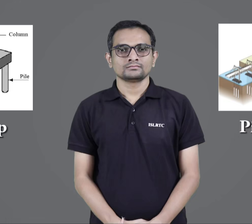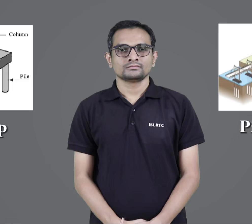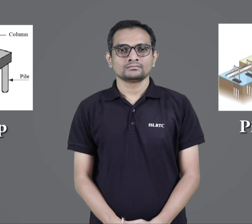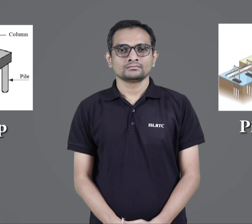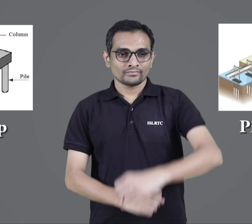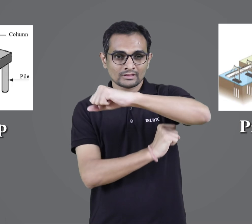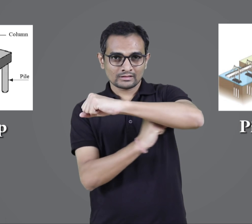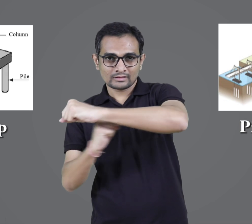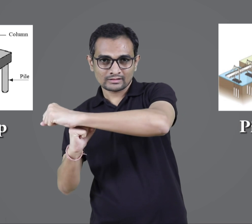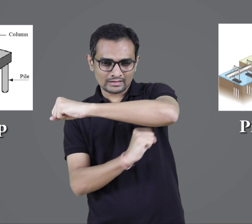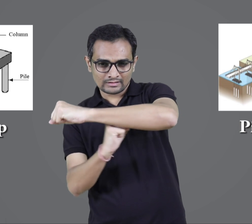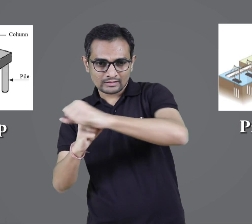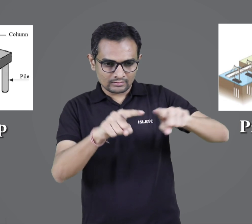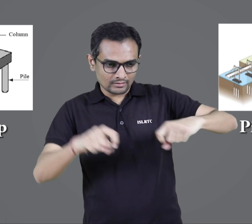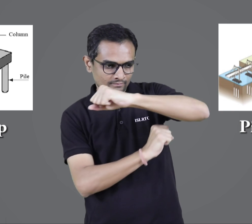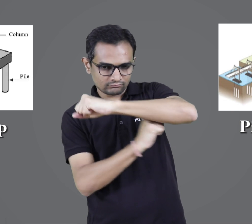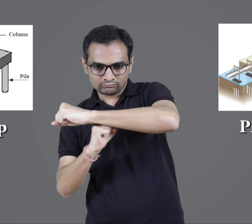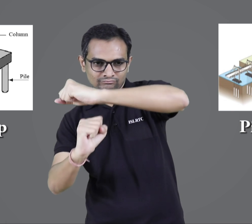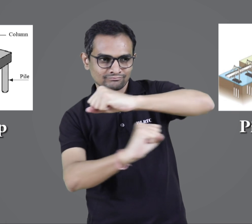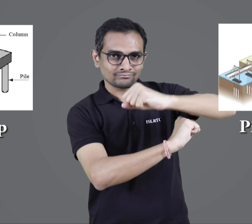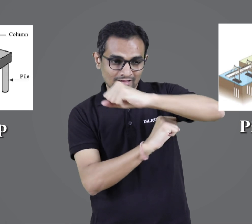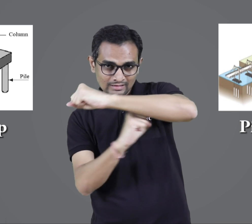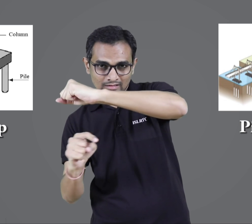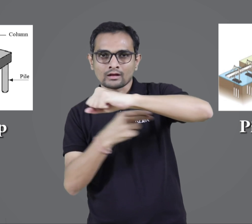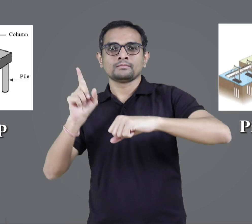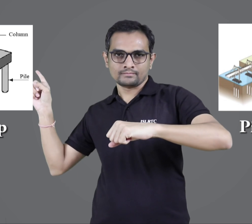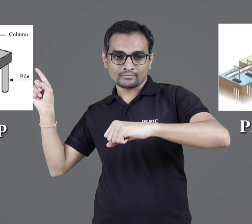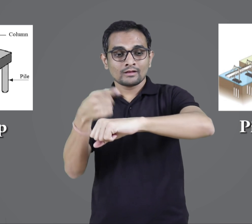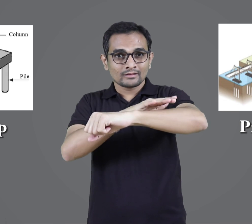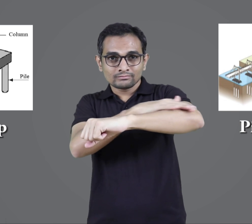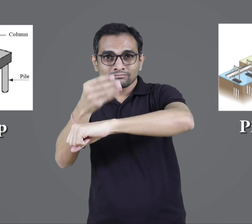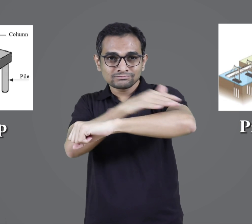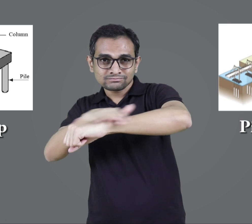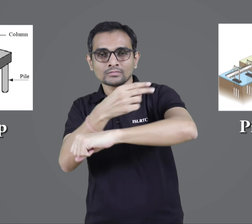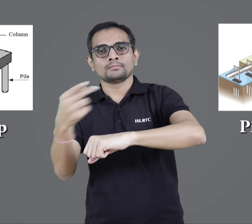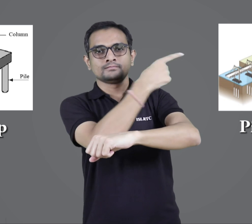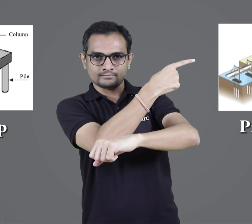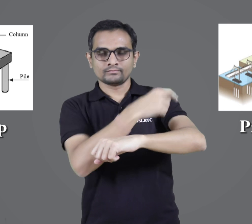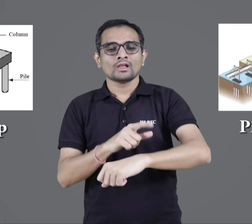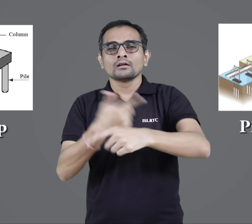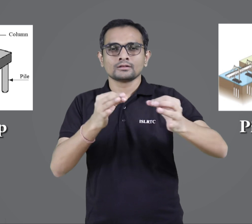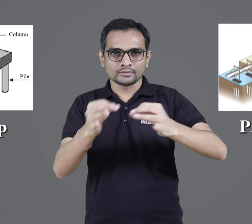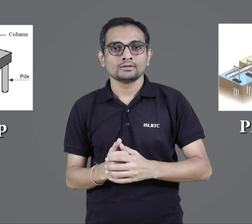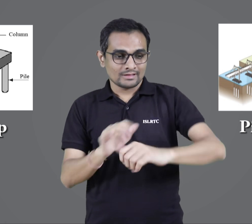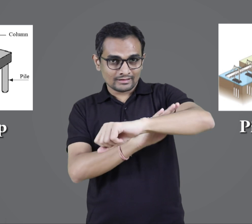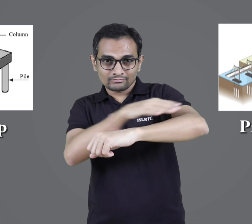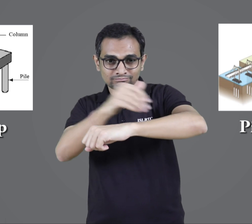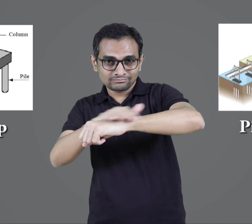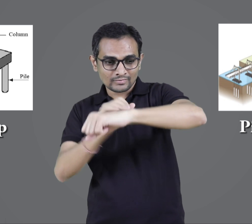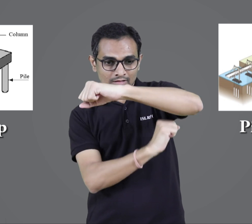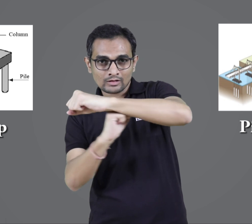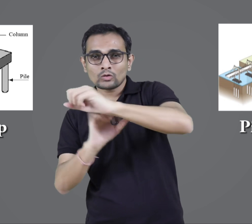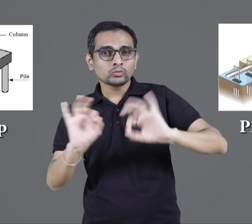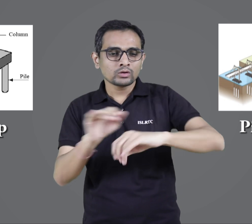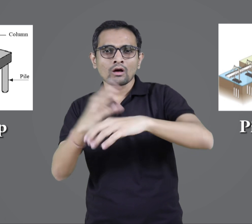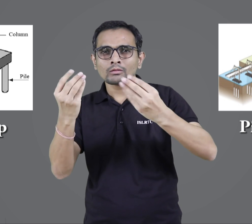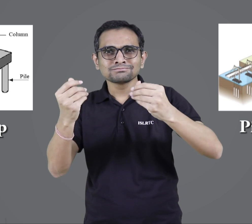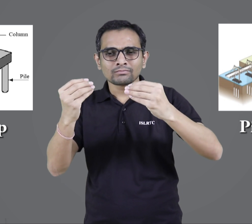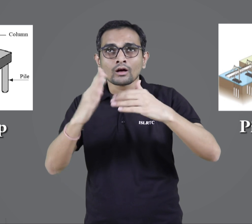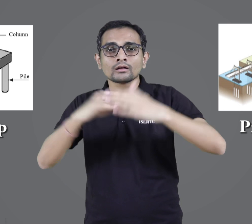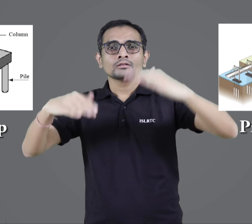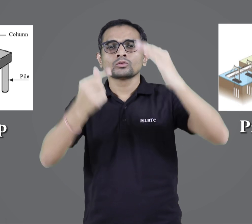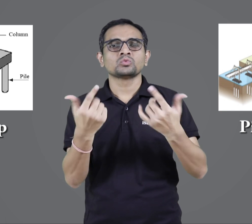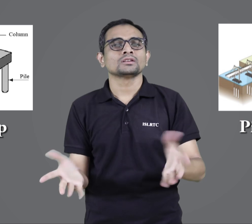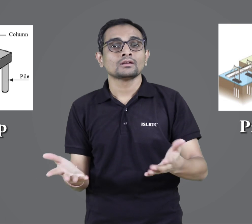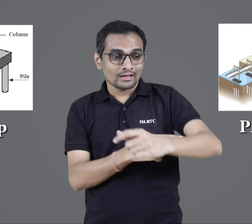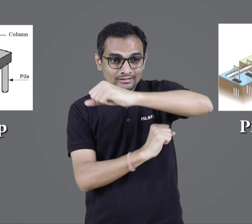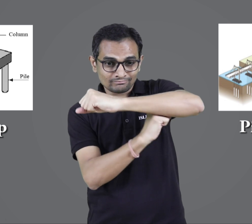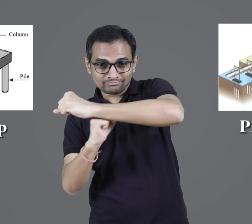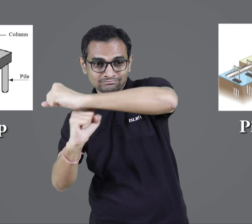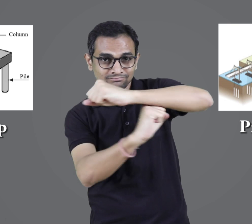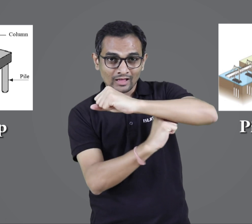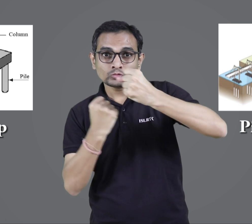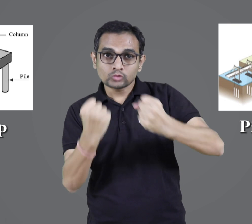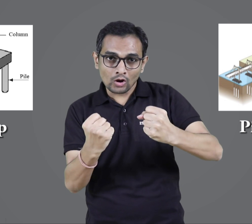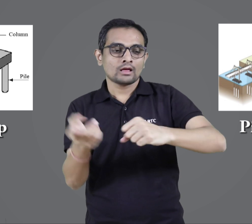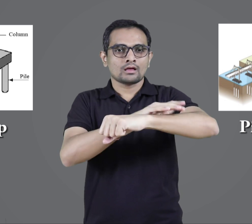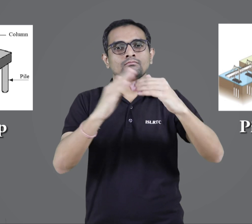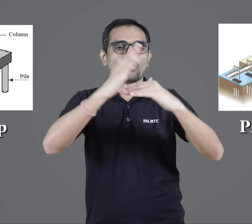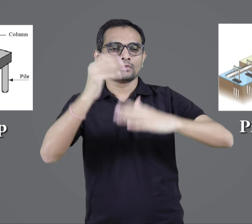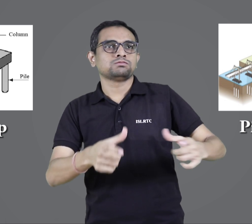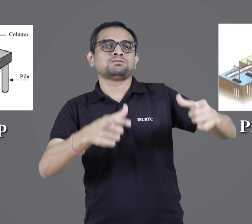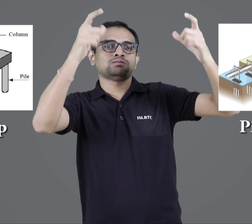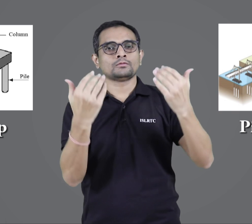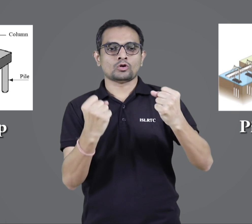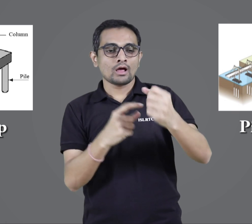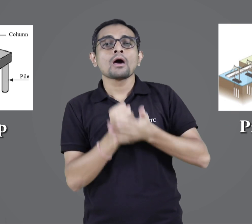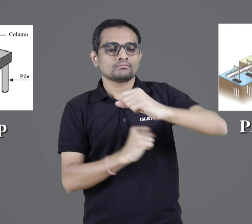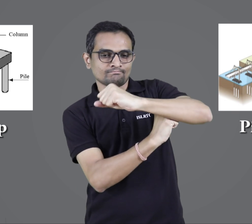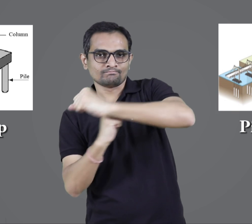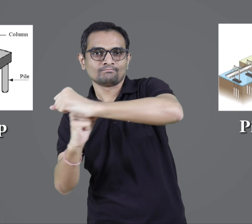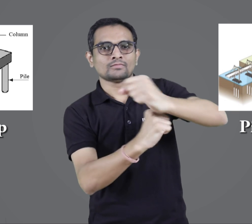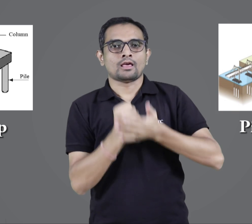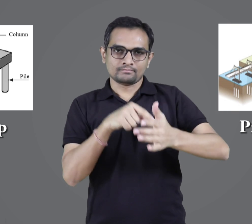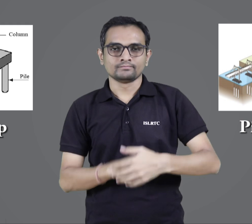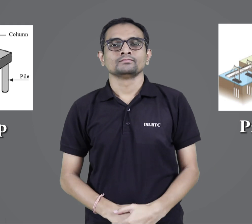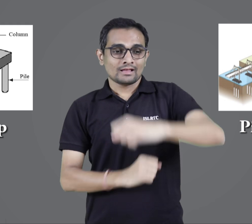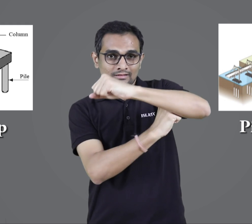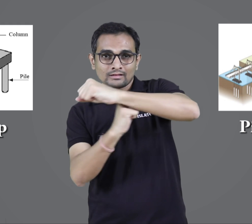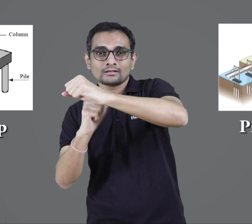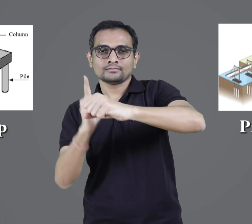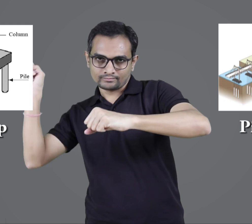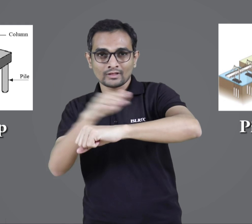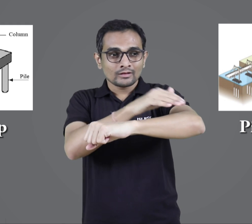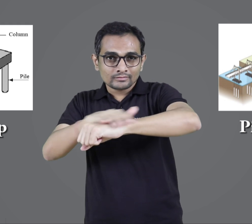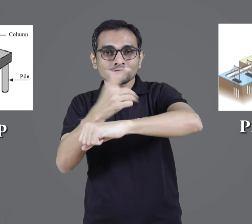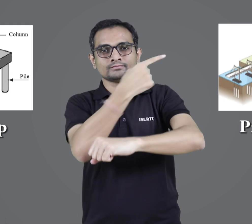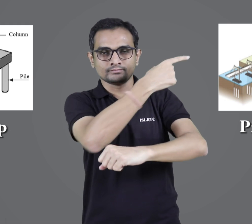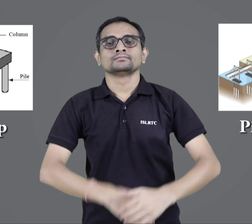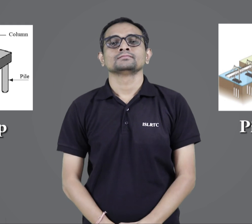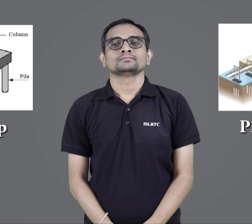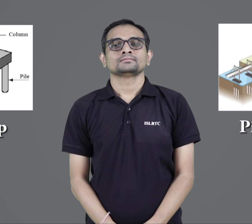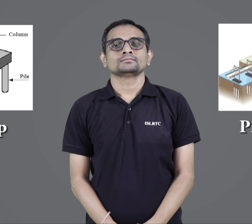Pile Foundation Pile Cap